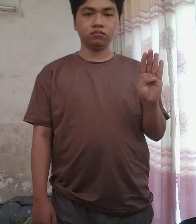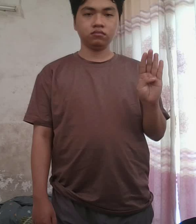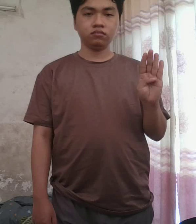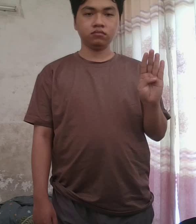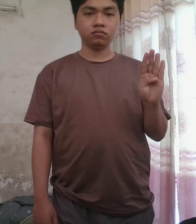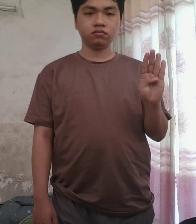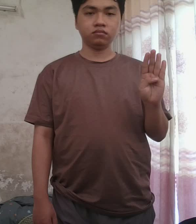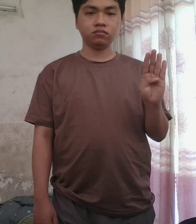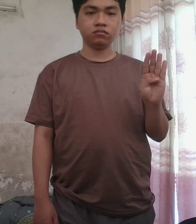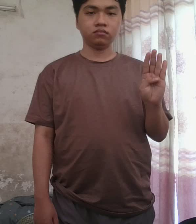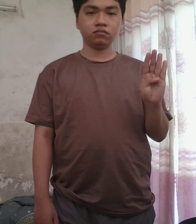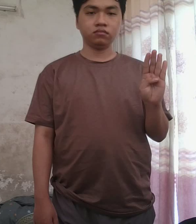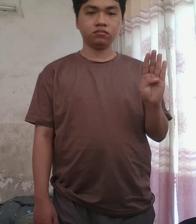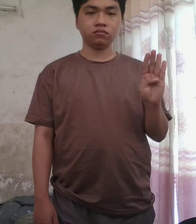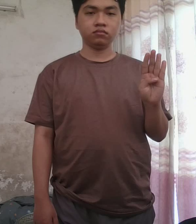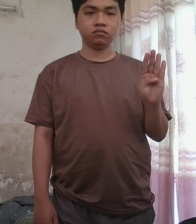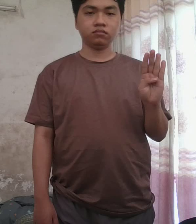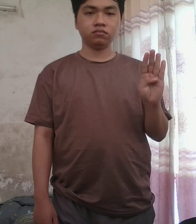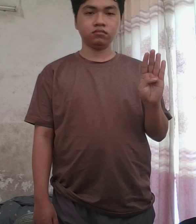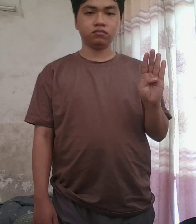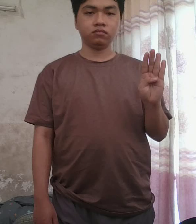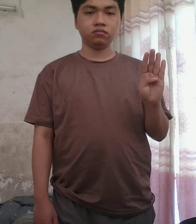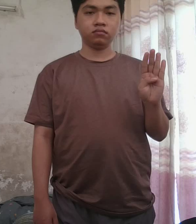b